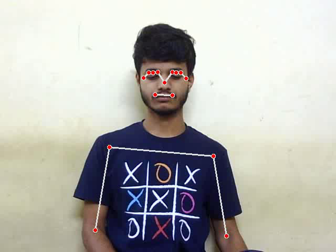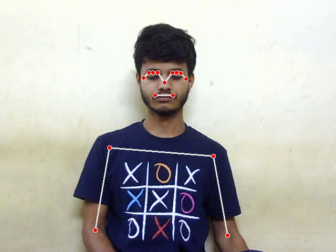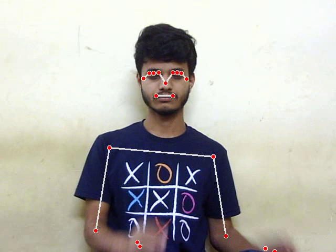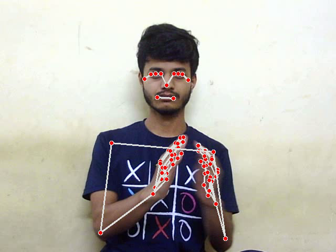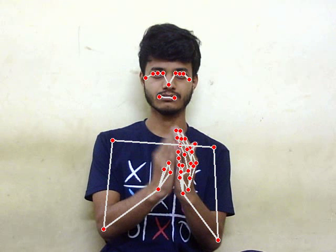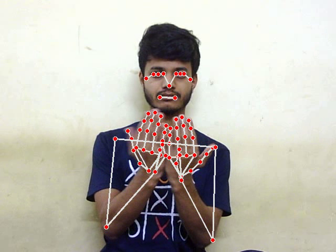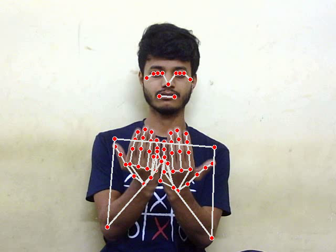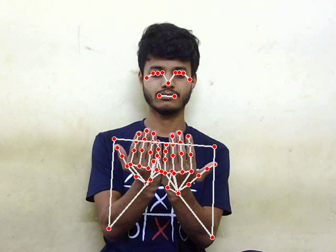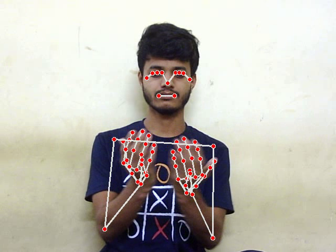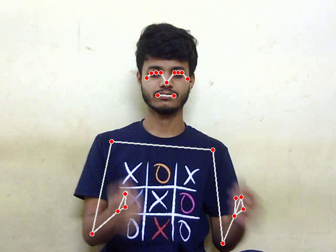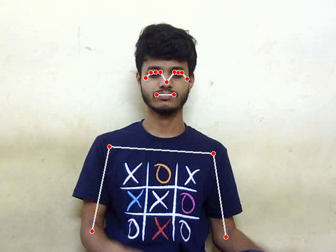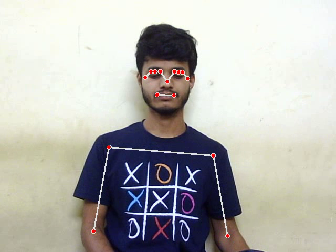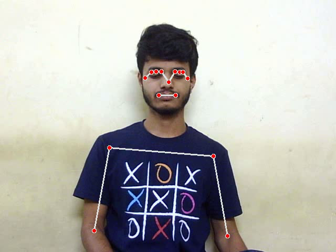book